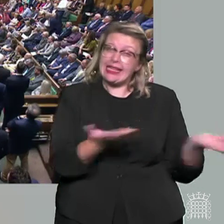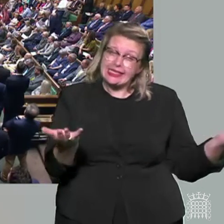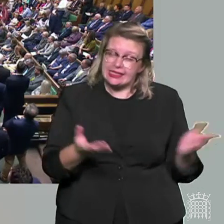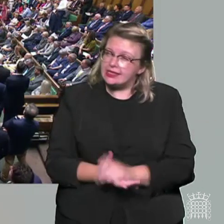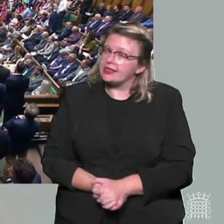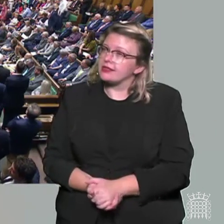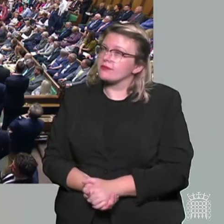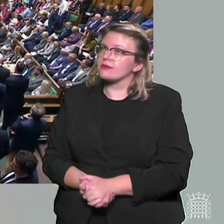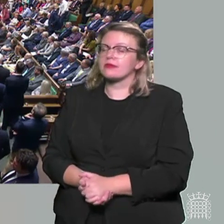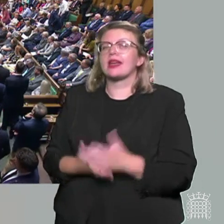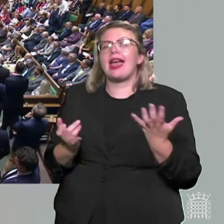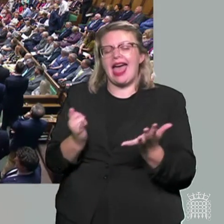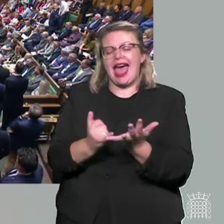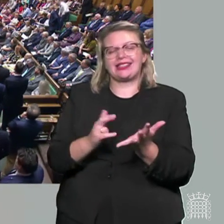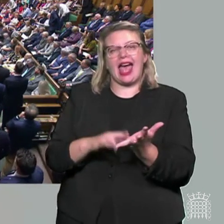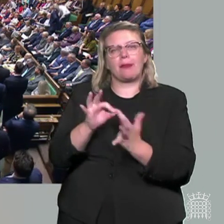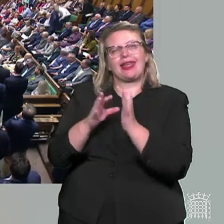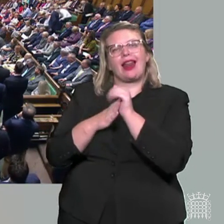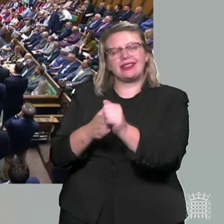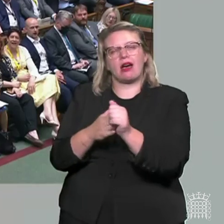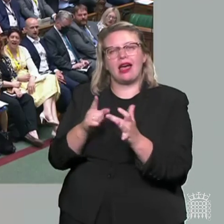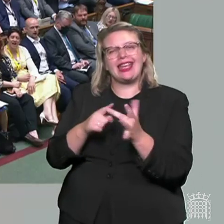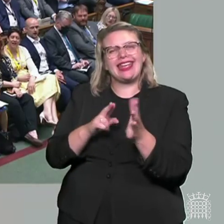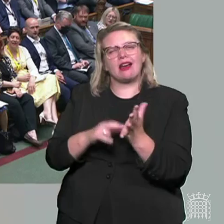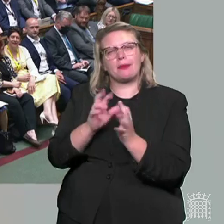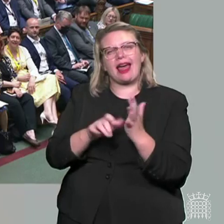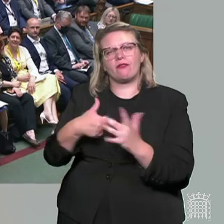We come to the leader of the SNP, Ian Blackford.